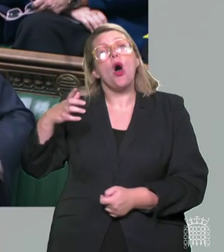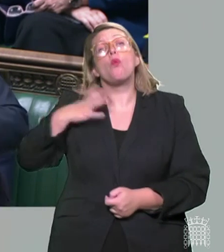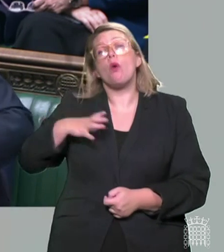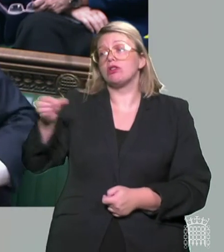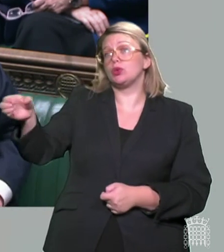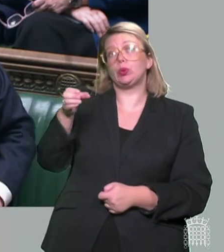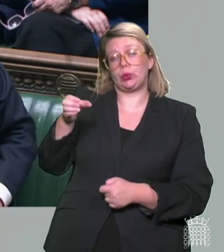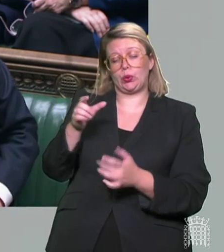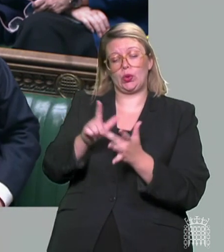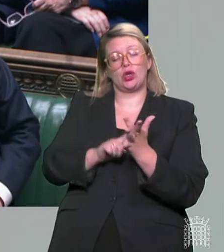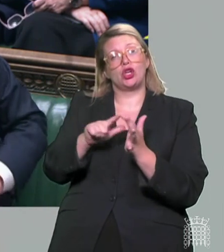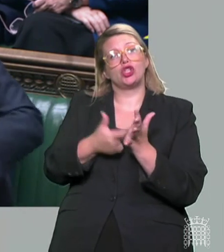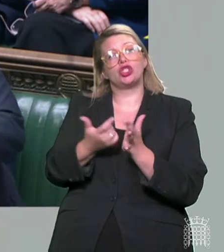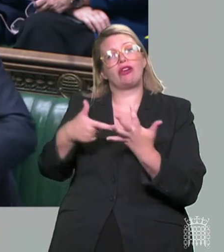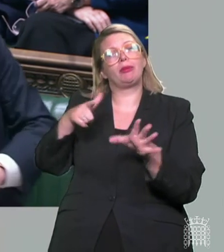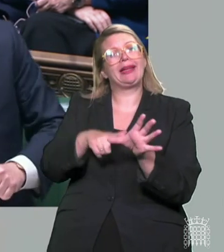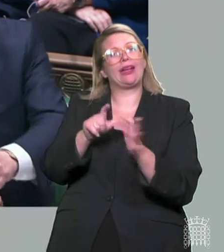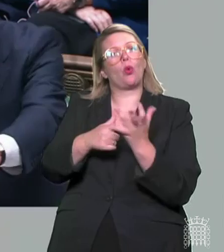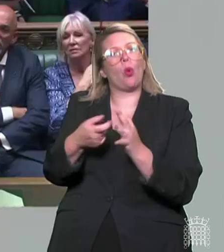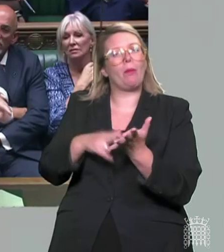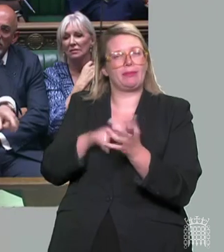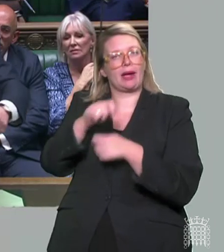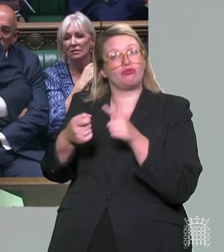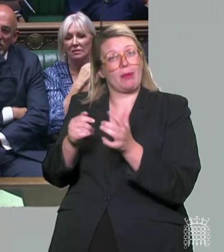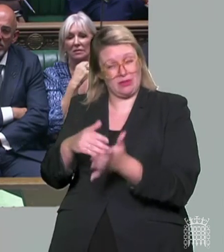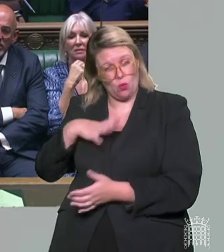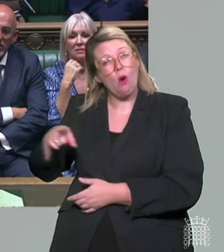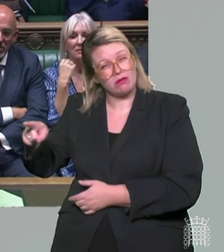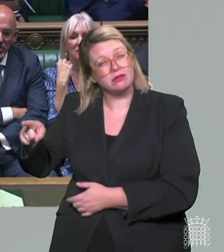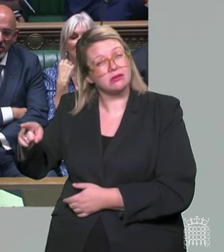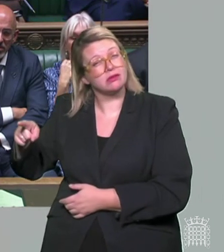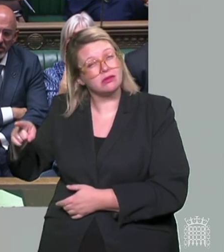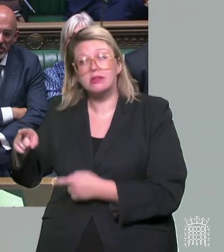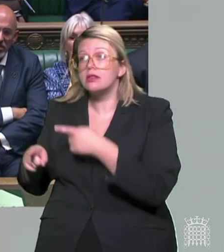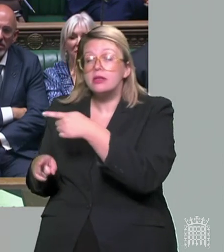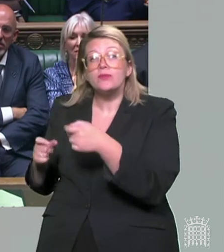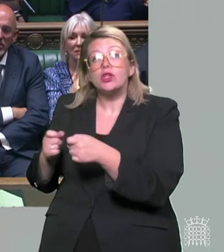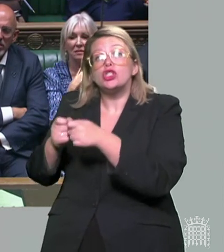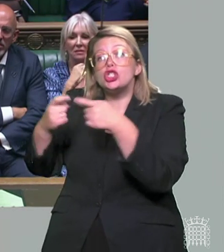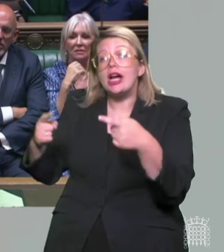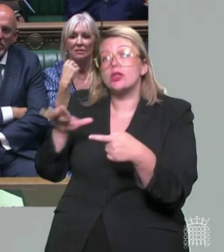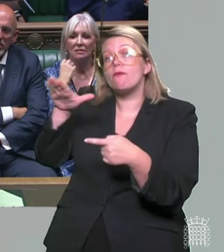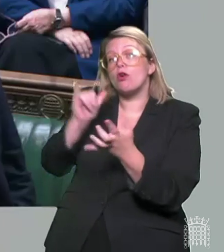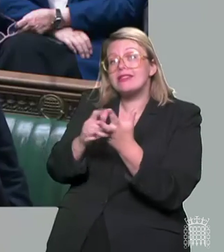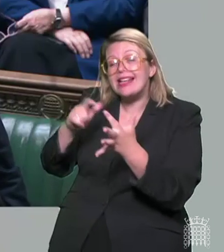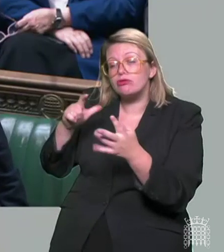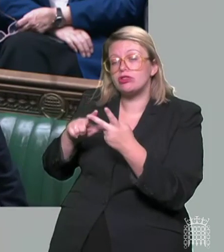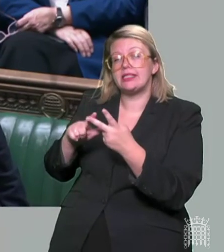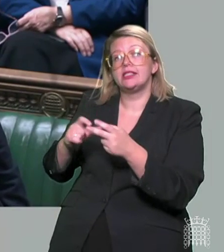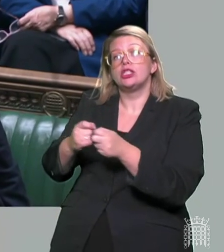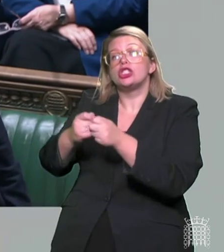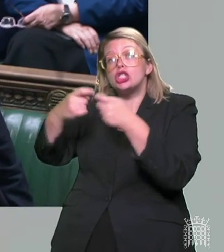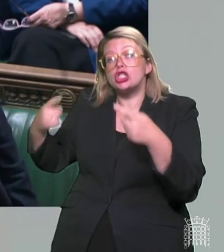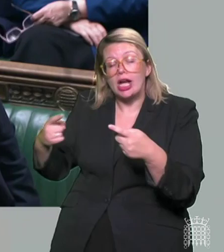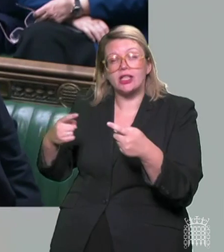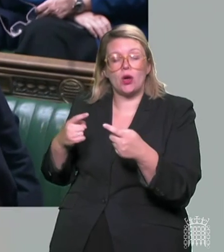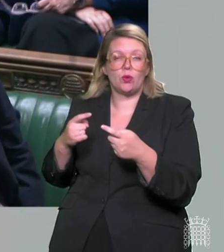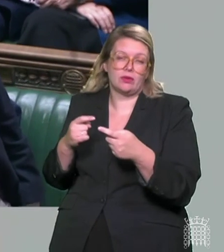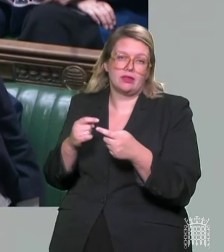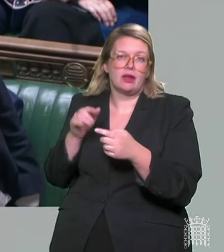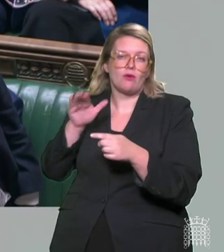10, but eight of them—the shadow Foreign Secretary, the shadow deputy leader and six others—voted to get rid of our independent nuclear deterrent.